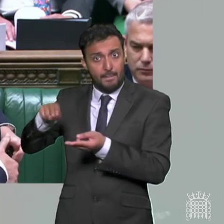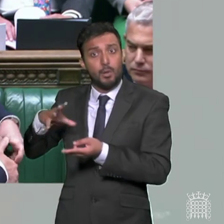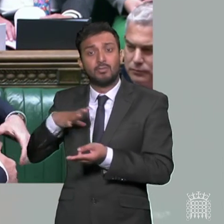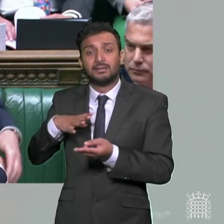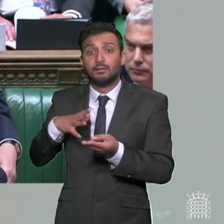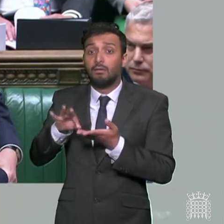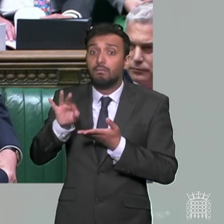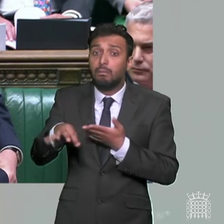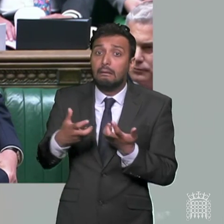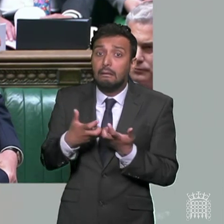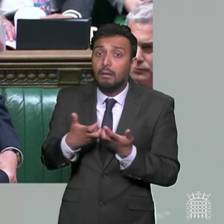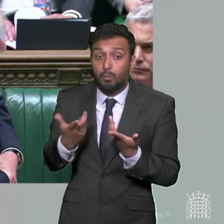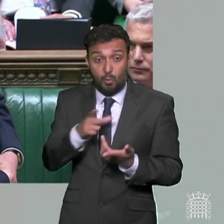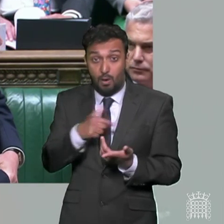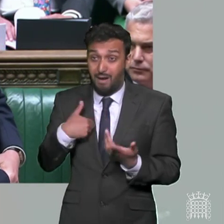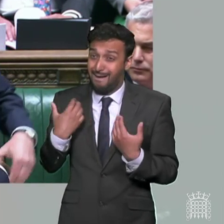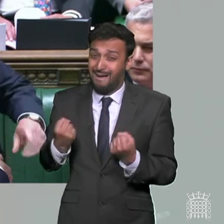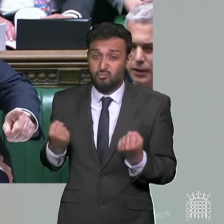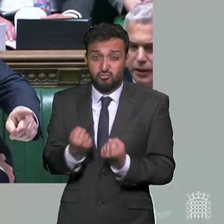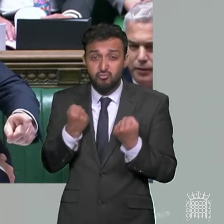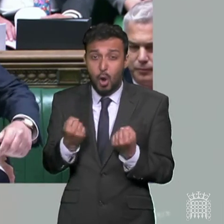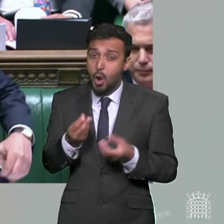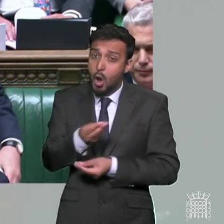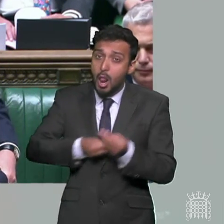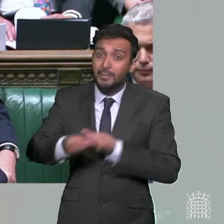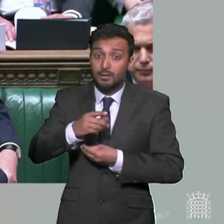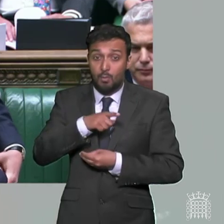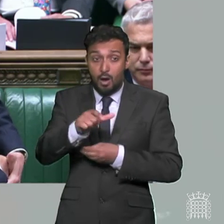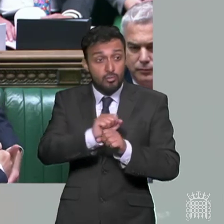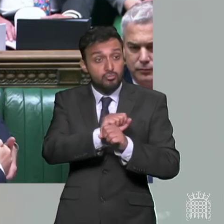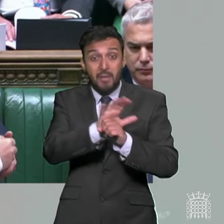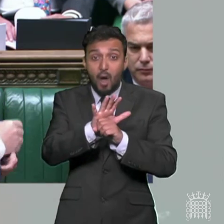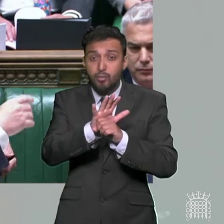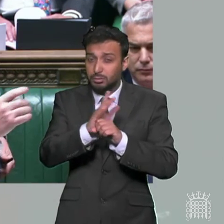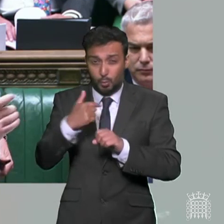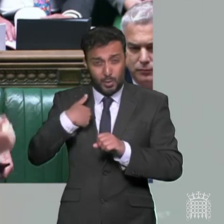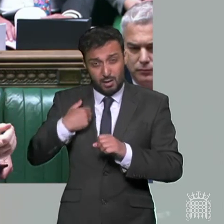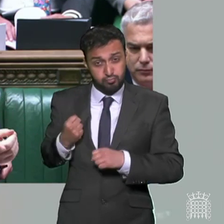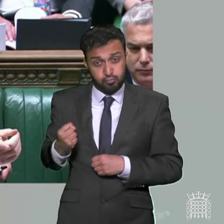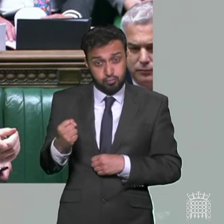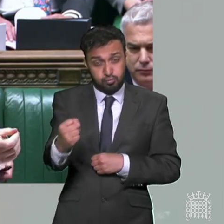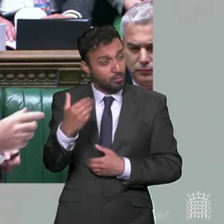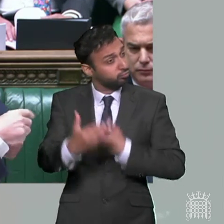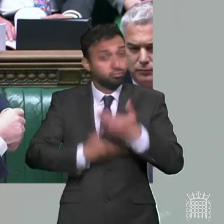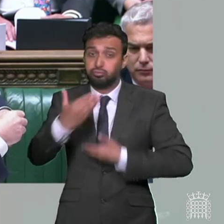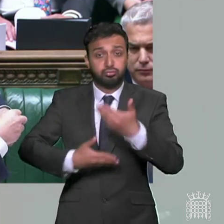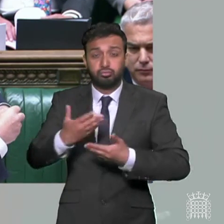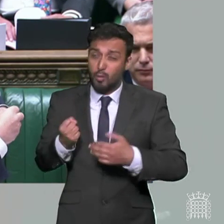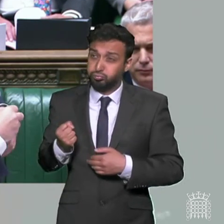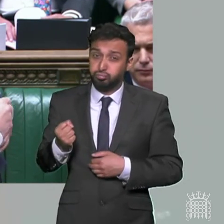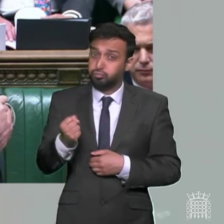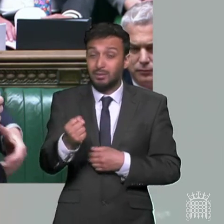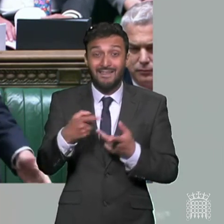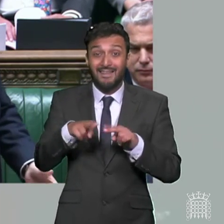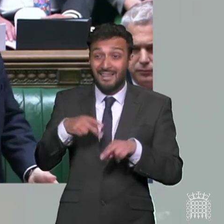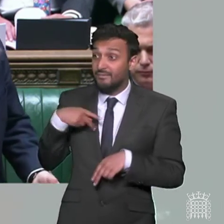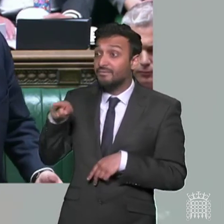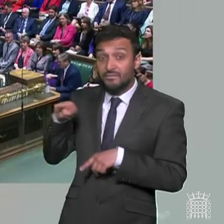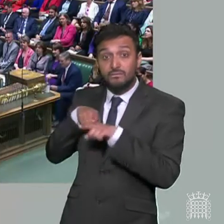We can because we have a strong economy, because we came out of covid fast, which would not have been possible if we had listened to Labour.